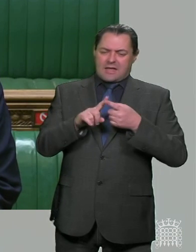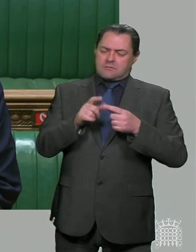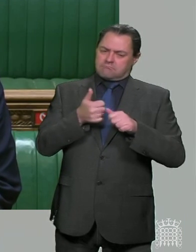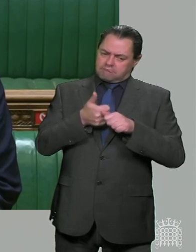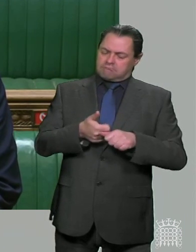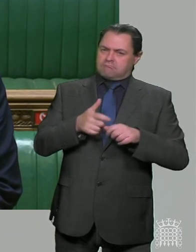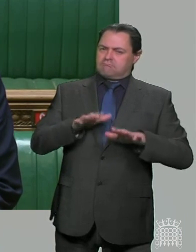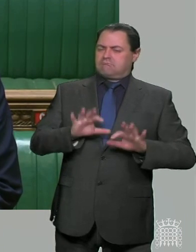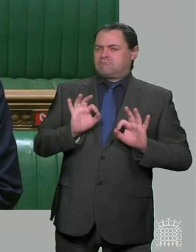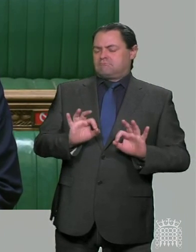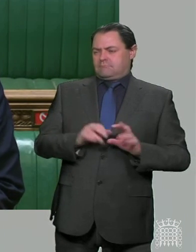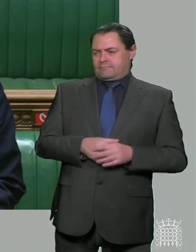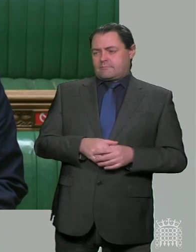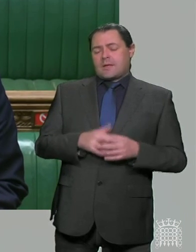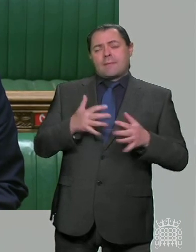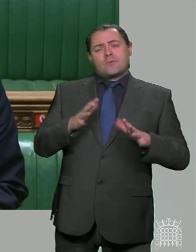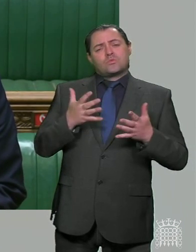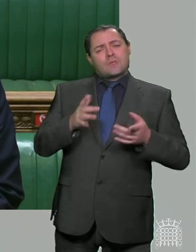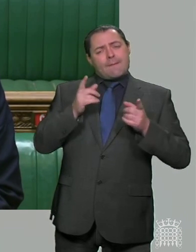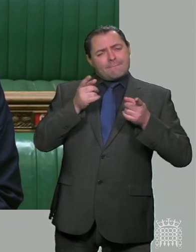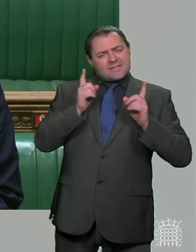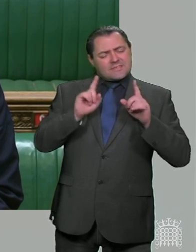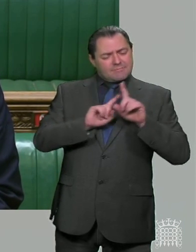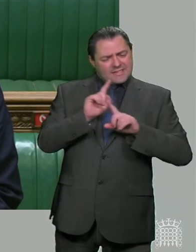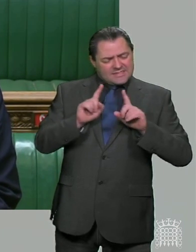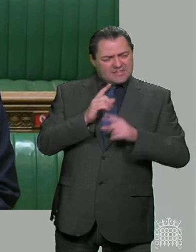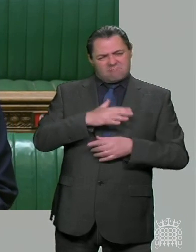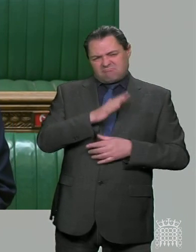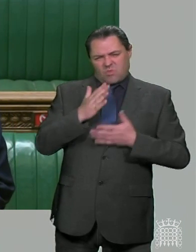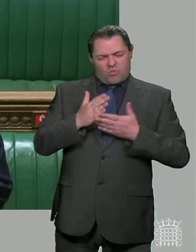This morning, I had meetings with ministerial colleagues and others.